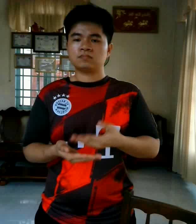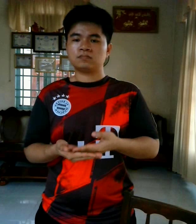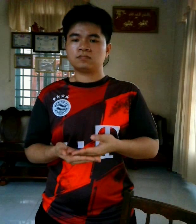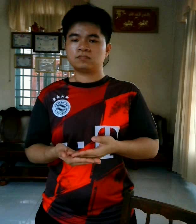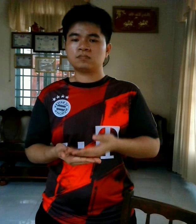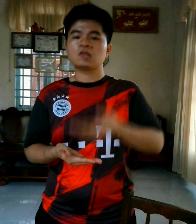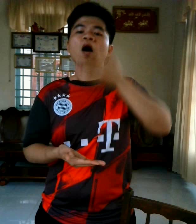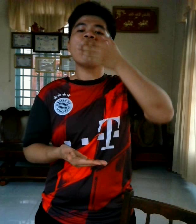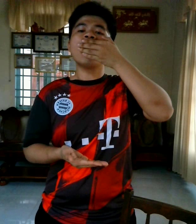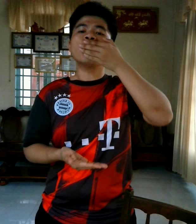sup